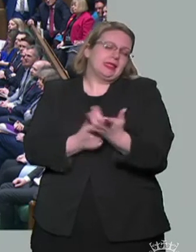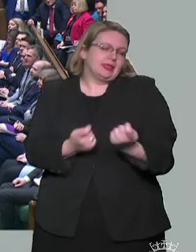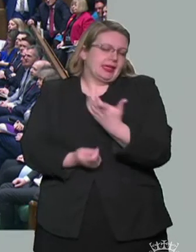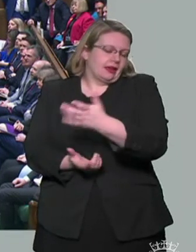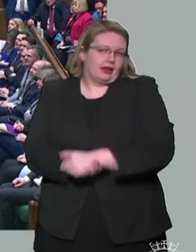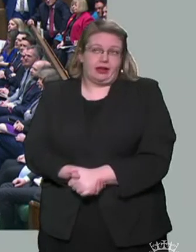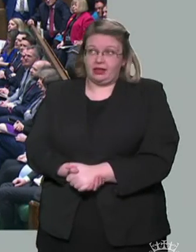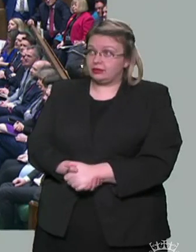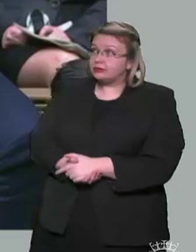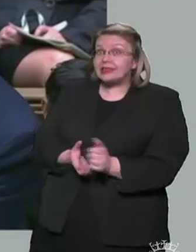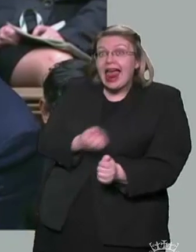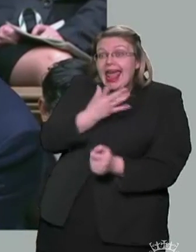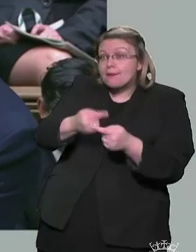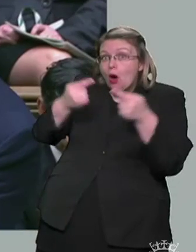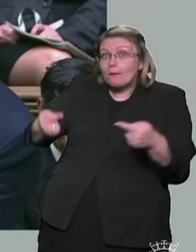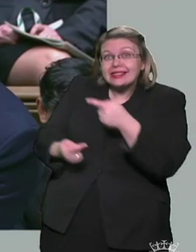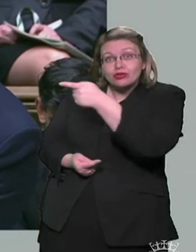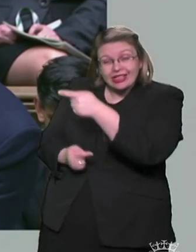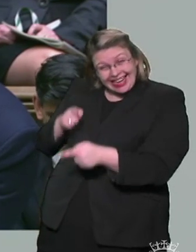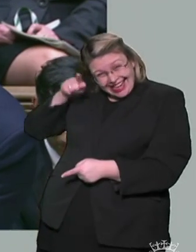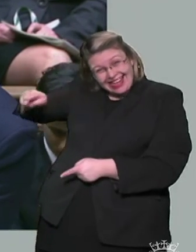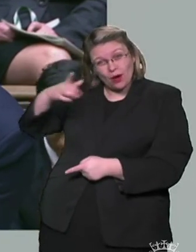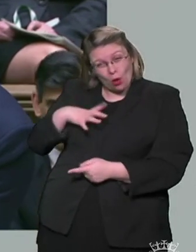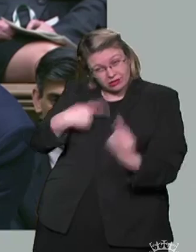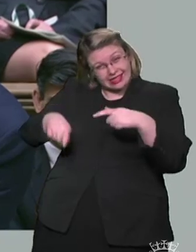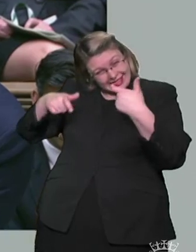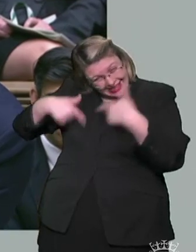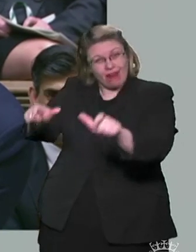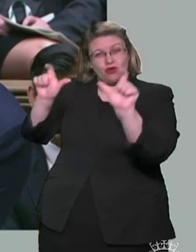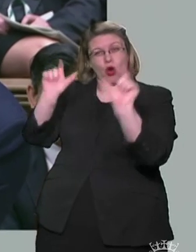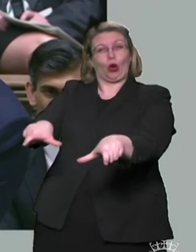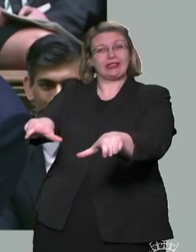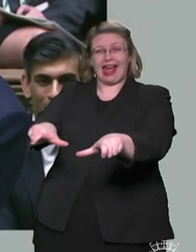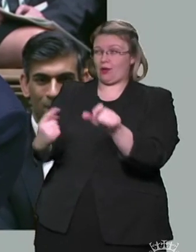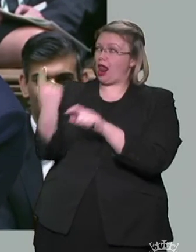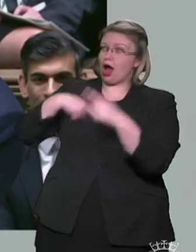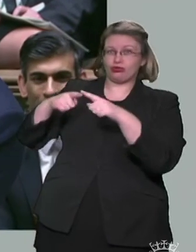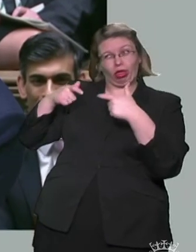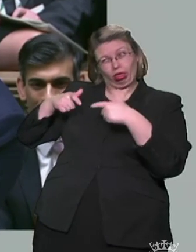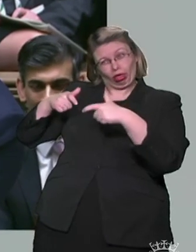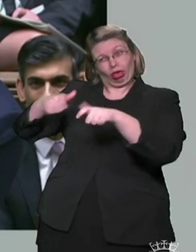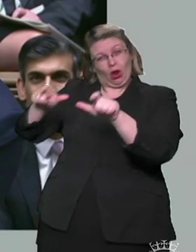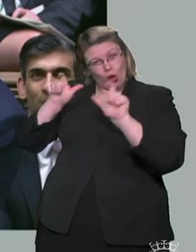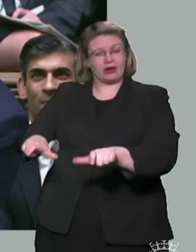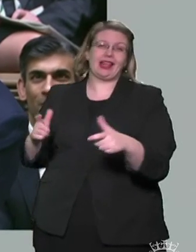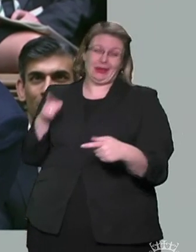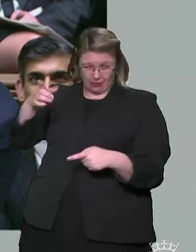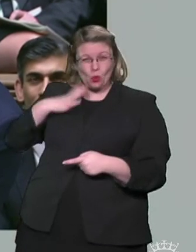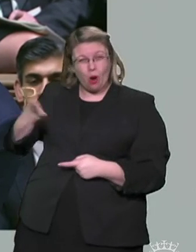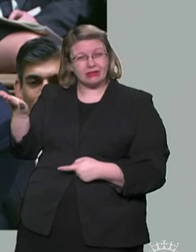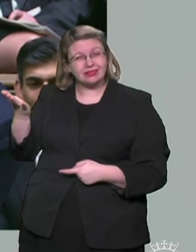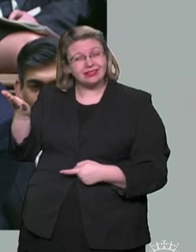This is the Leader of the Opposition who would have kept this country in lockdown and made it absolutely impossible.